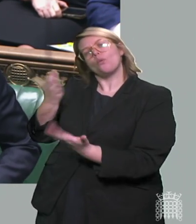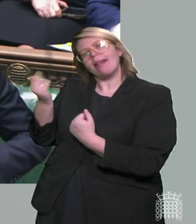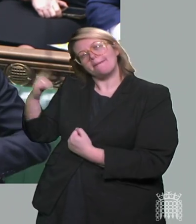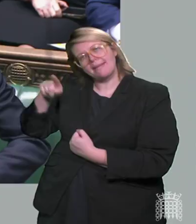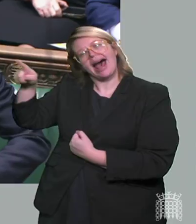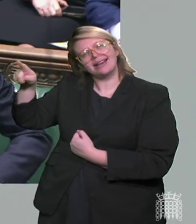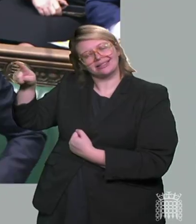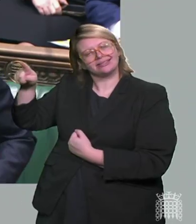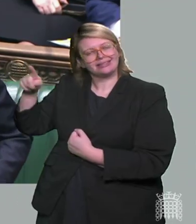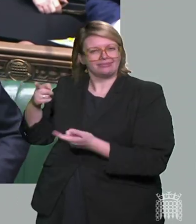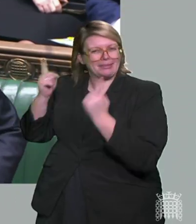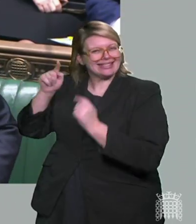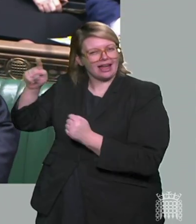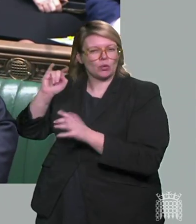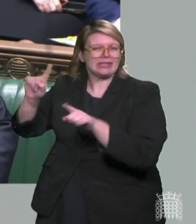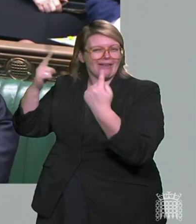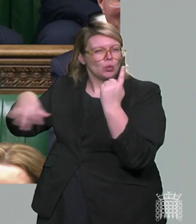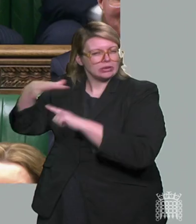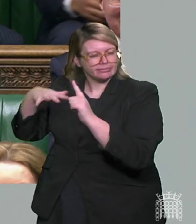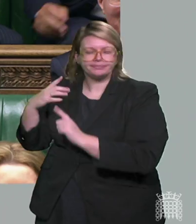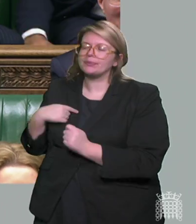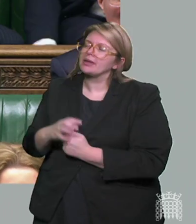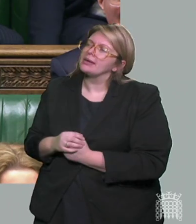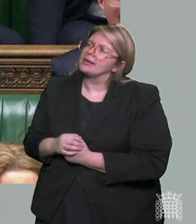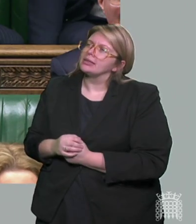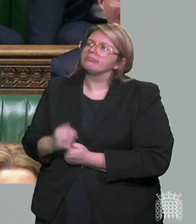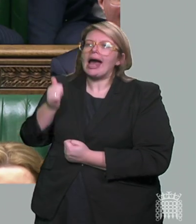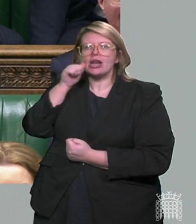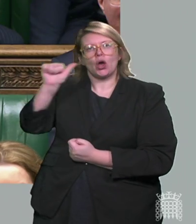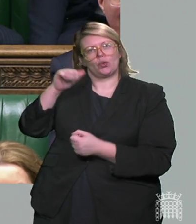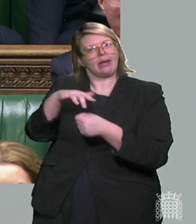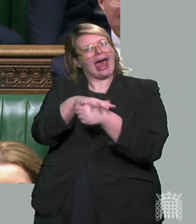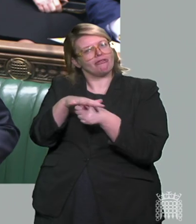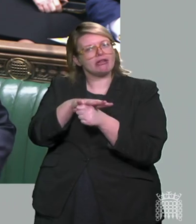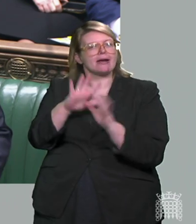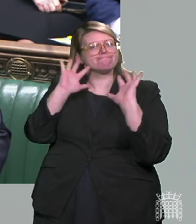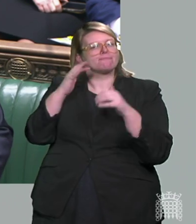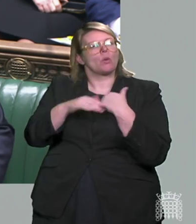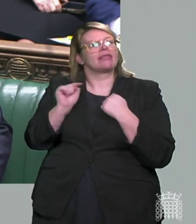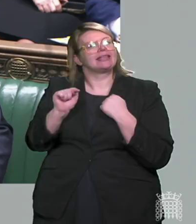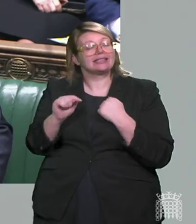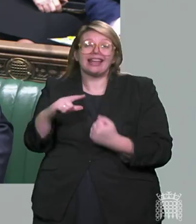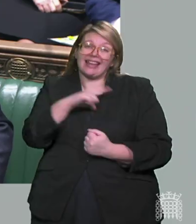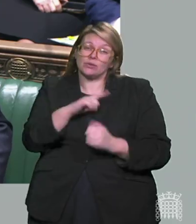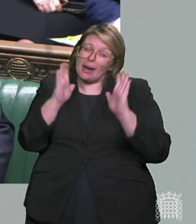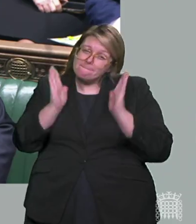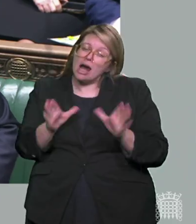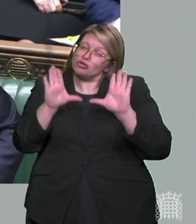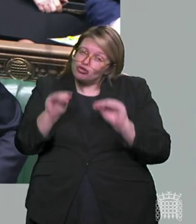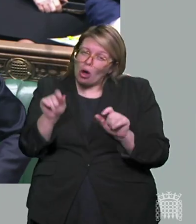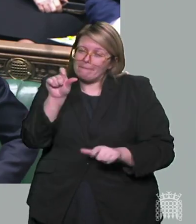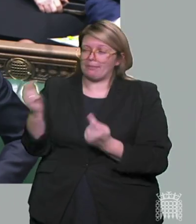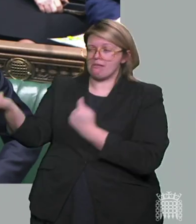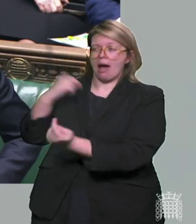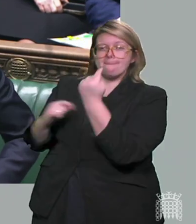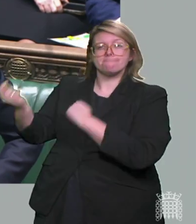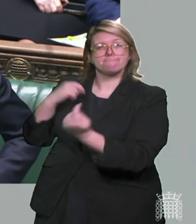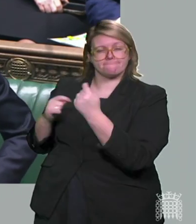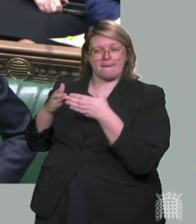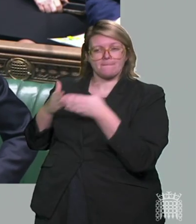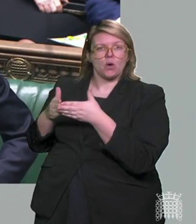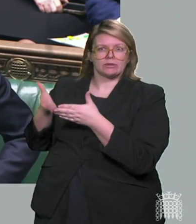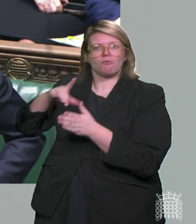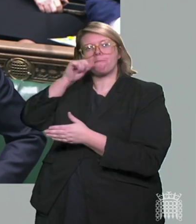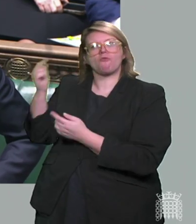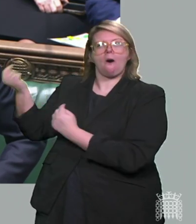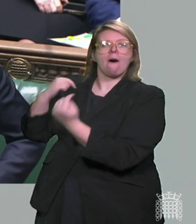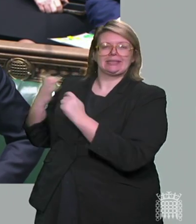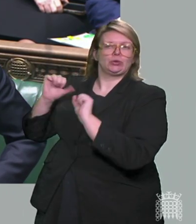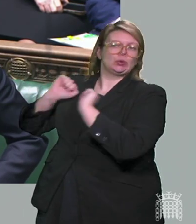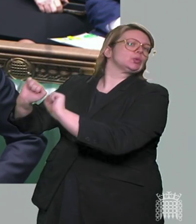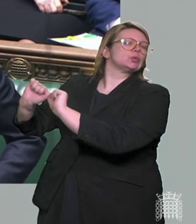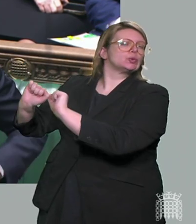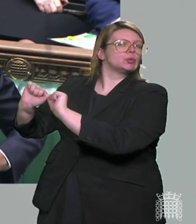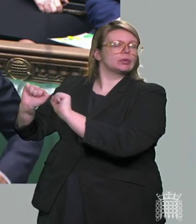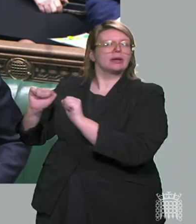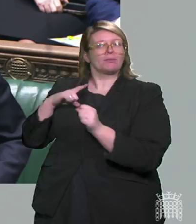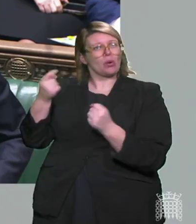I know that this issue concerns her and her constituents, which is why we must absolutely stop the boats and stem the tide of illegal migrants to relieve this pressure on our local communities.